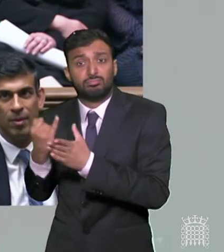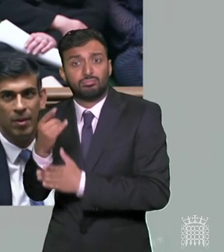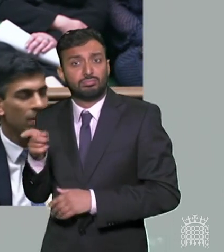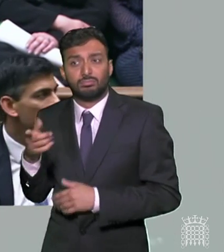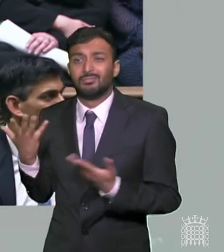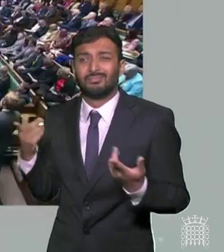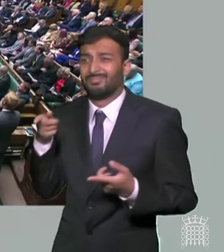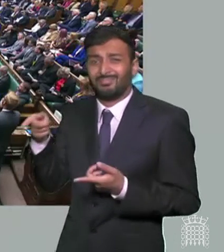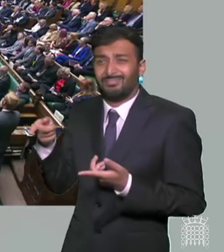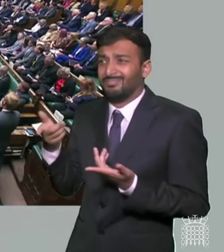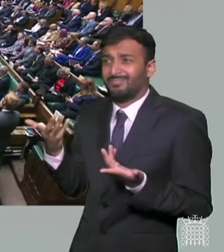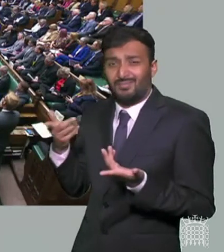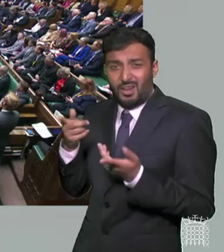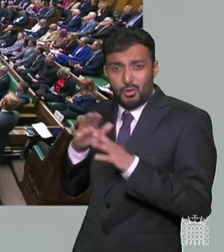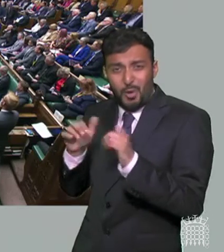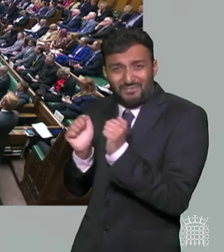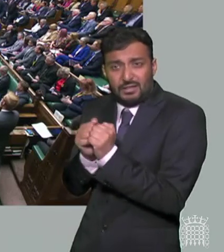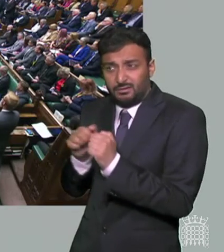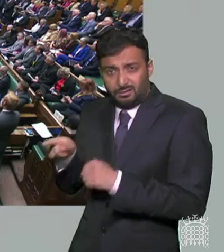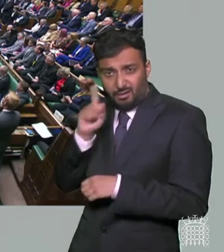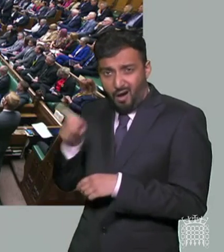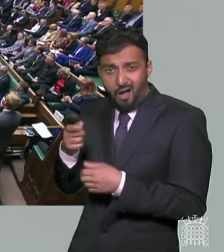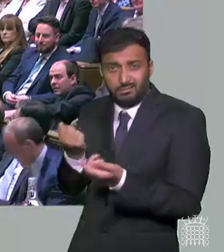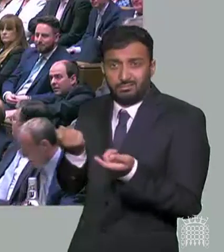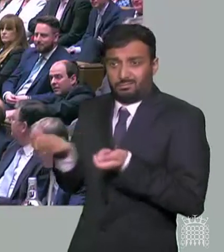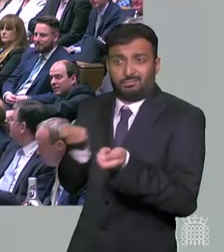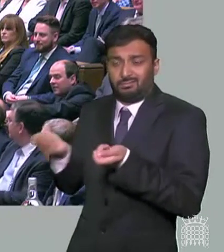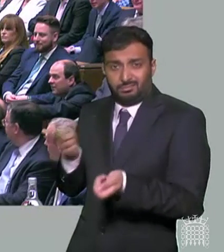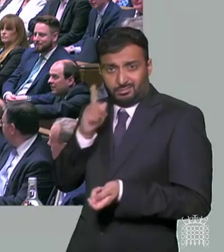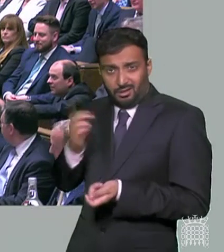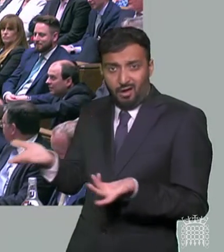The Opposition have no plan. They are not fit to govern.